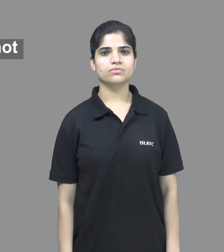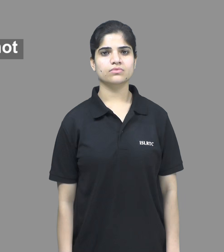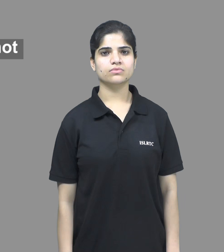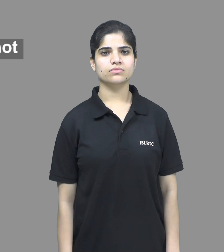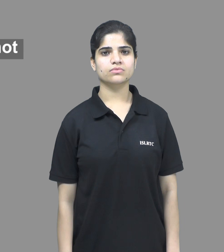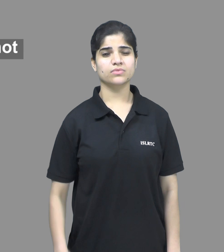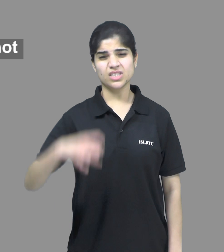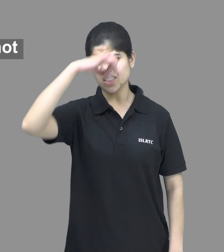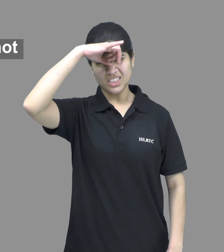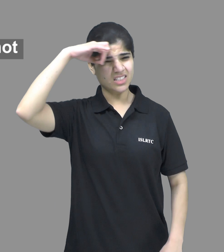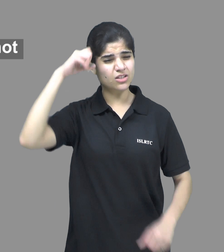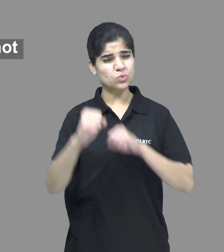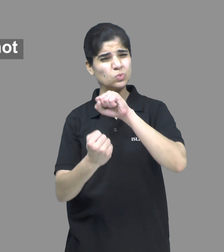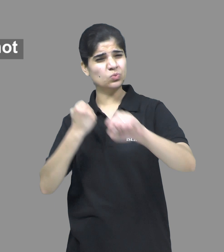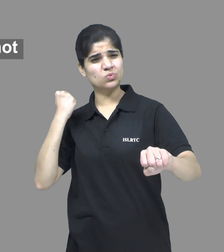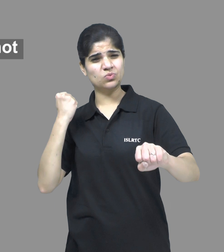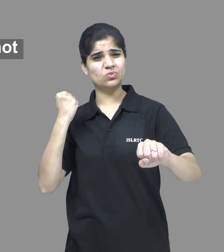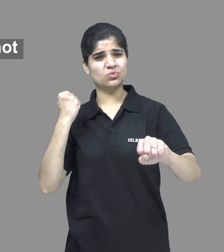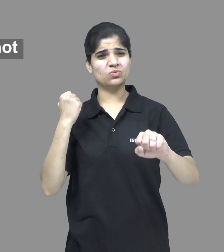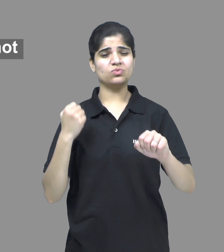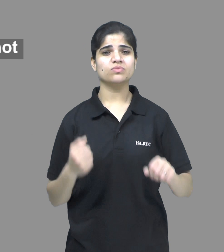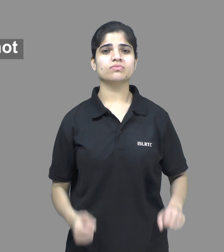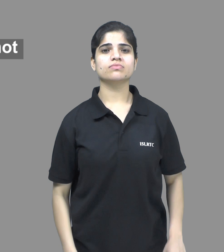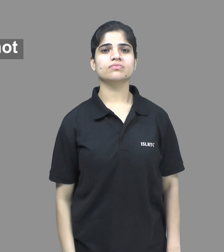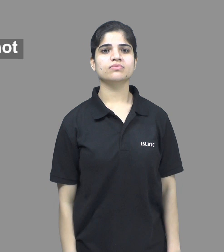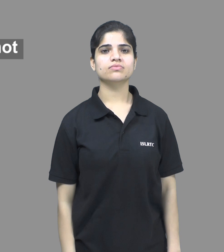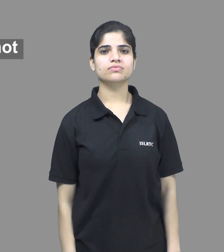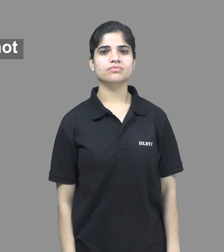Very Hot